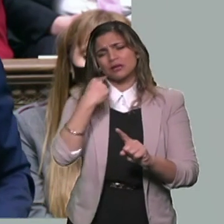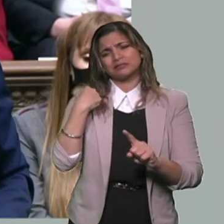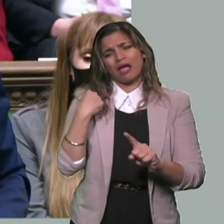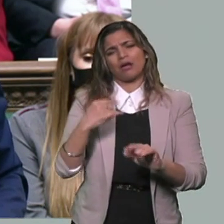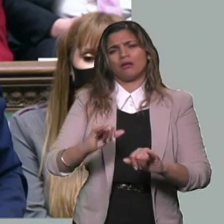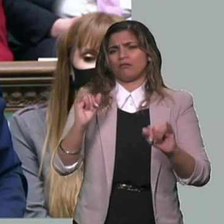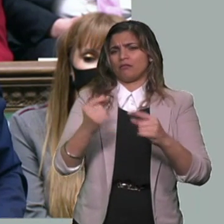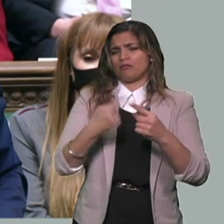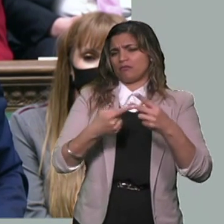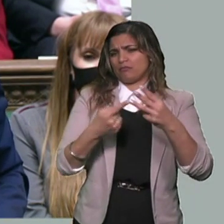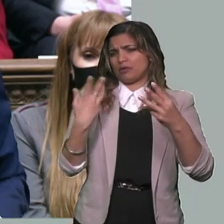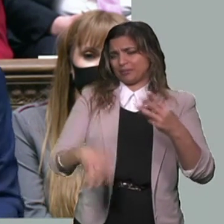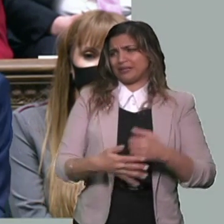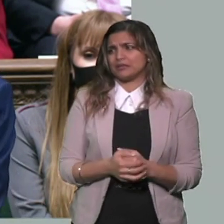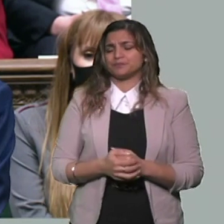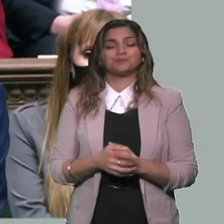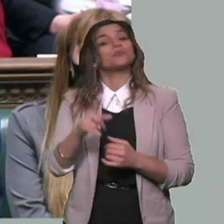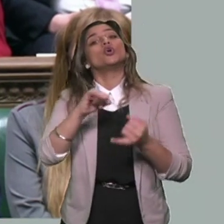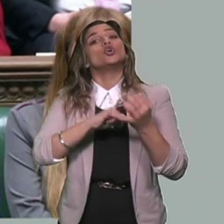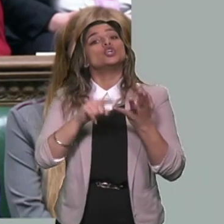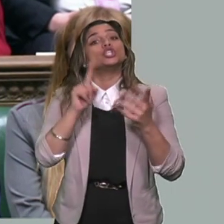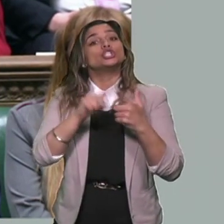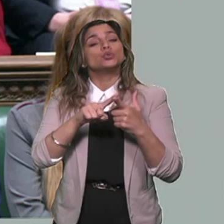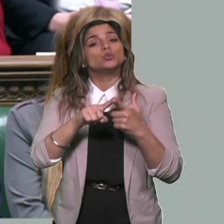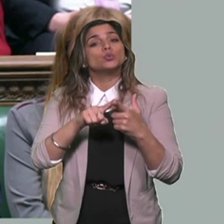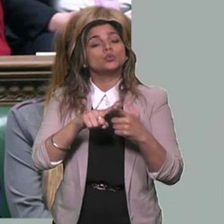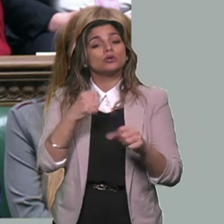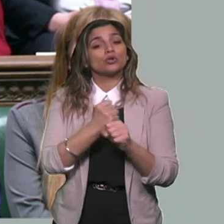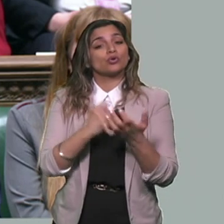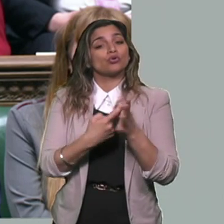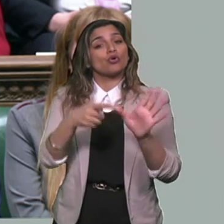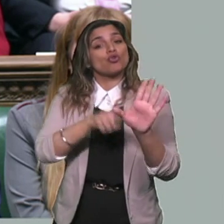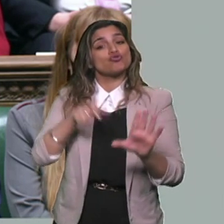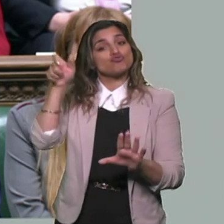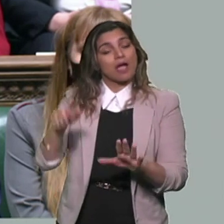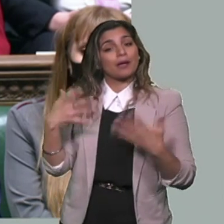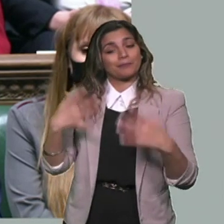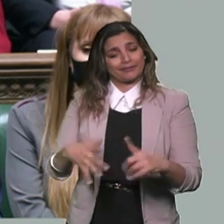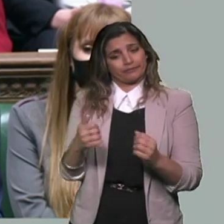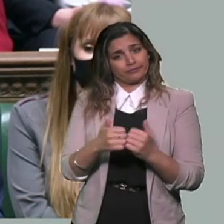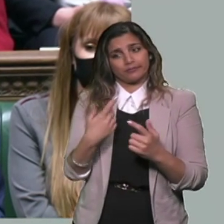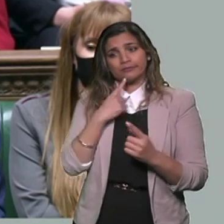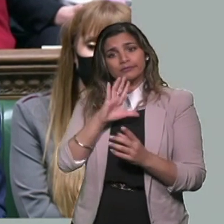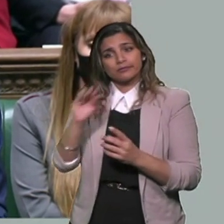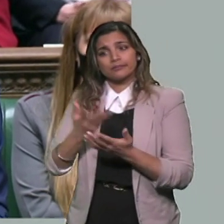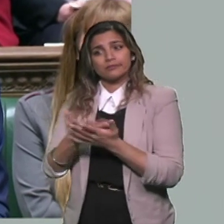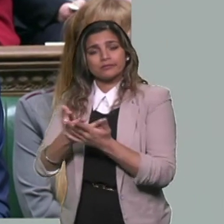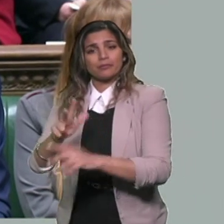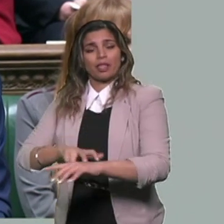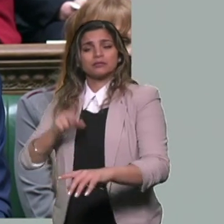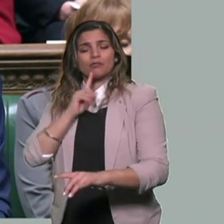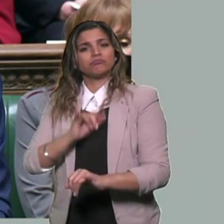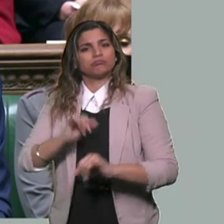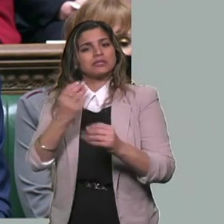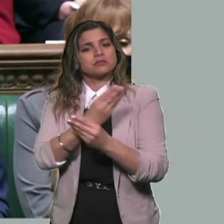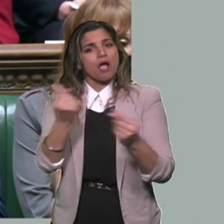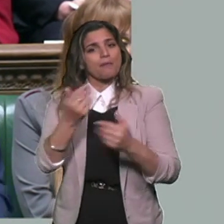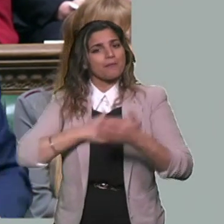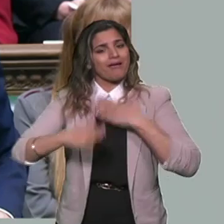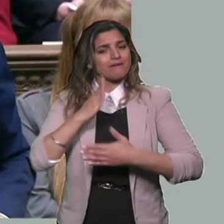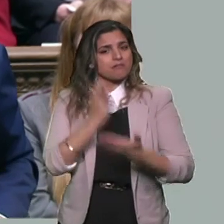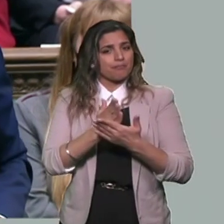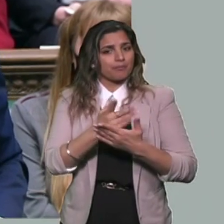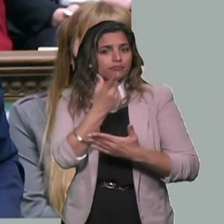Sue Gray reported the matter to the police, having found evidence of behaviour that is potentially a criminal offence.